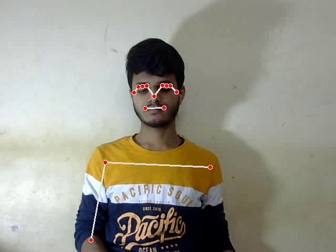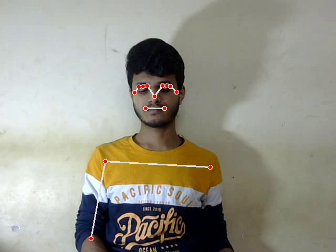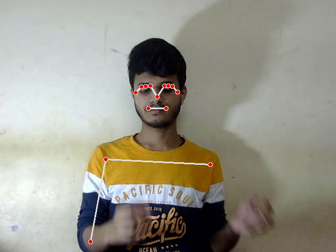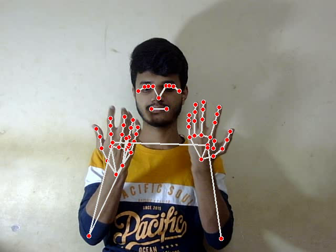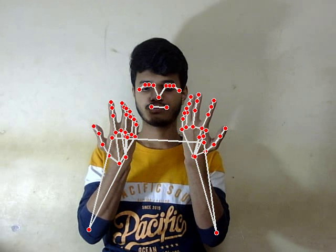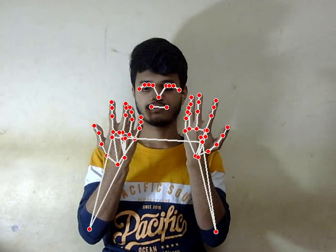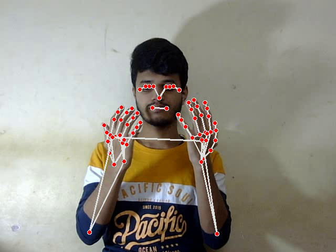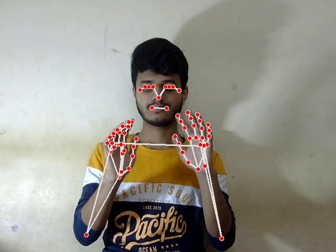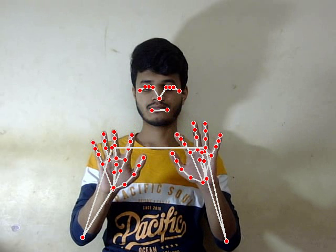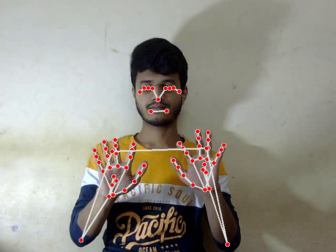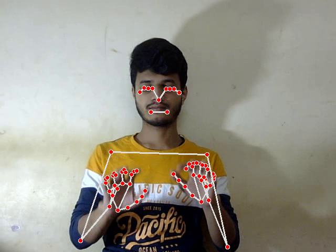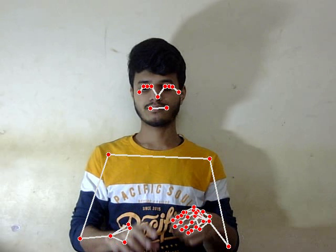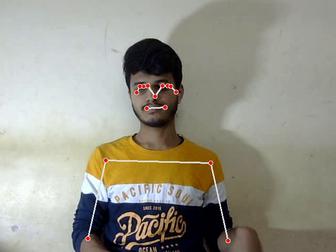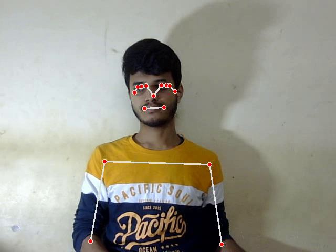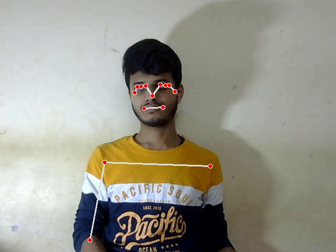finish